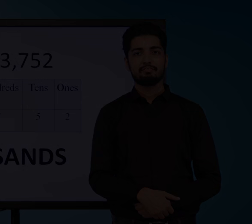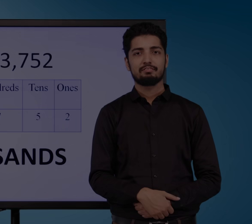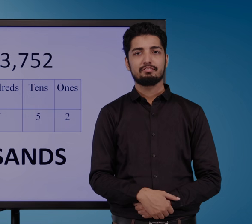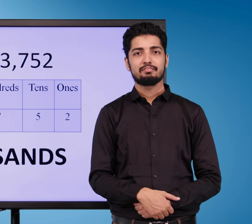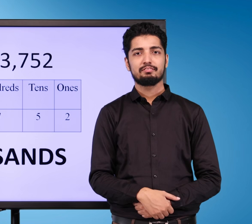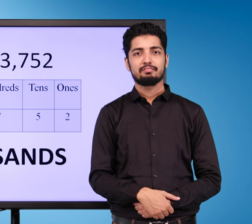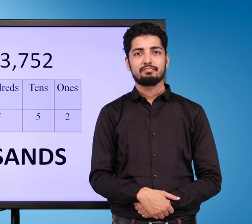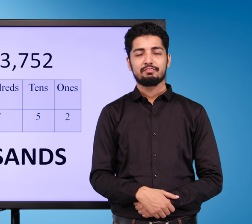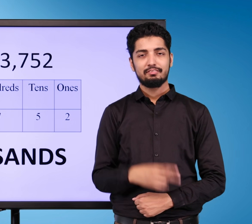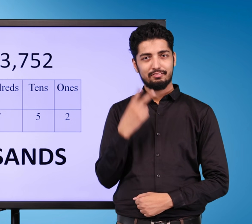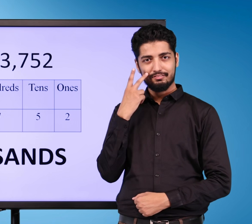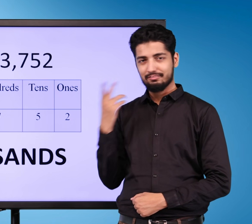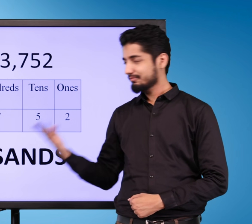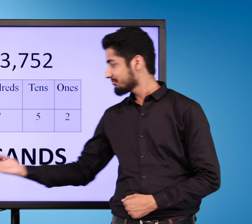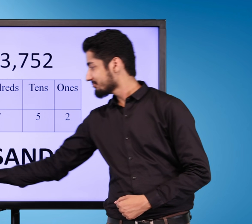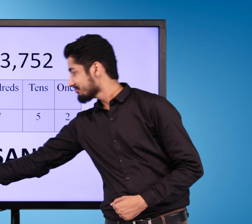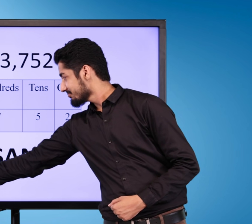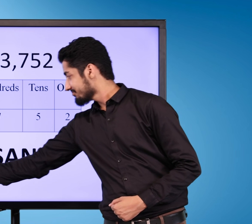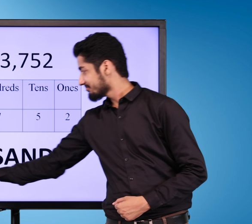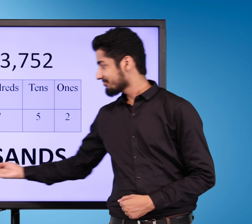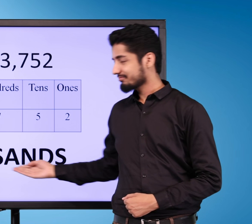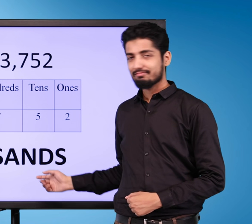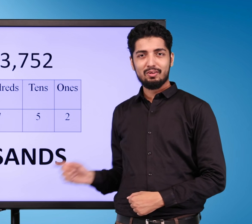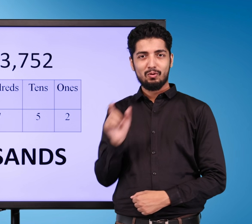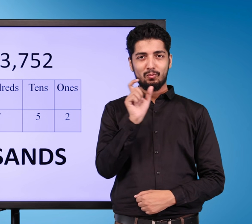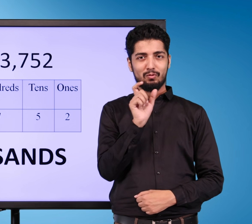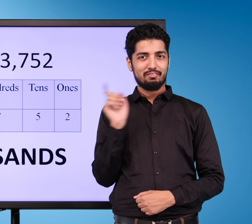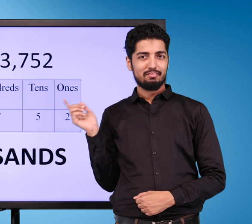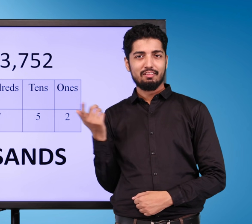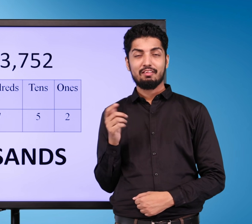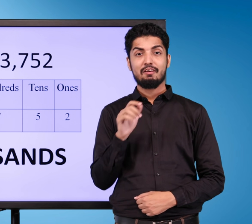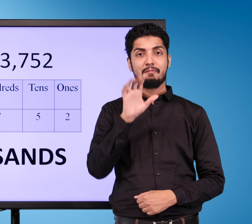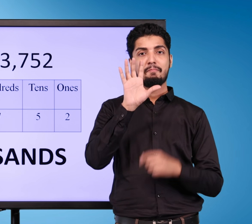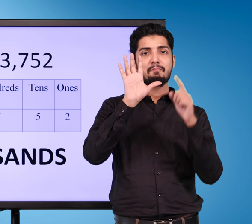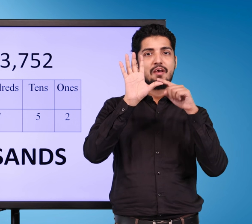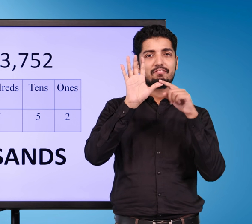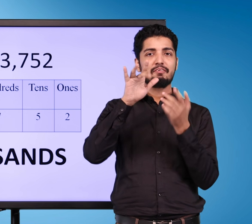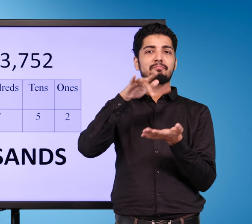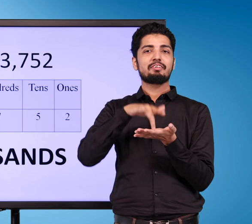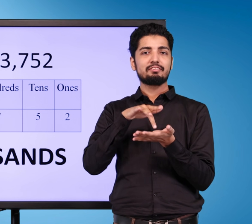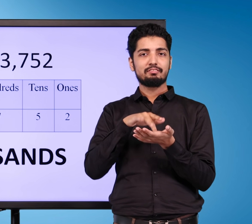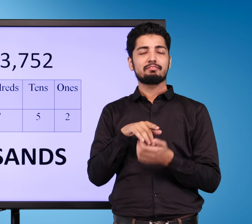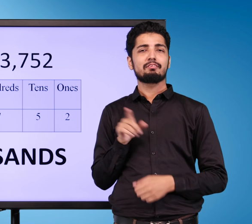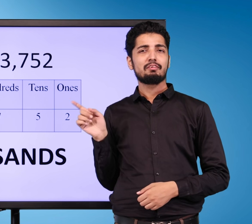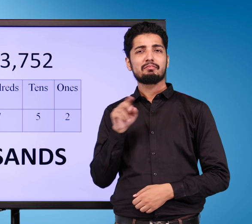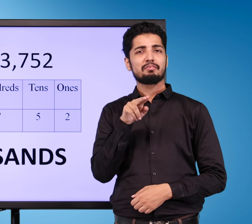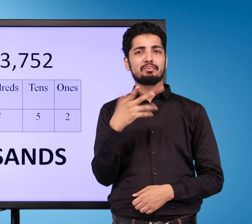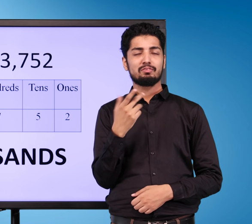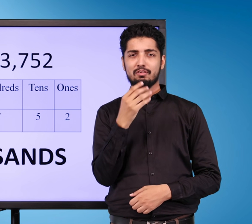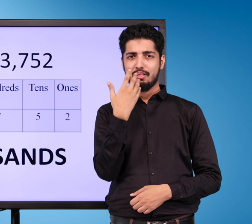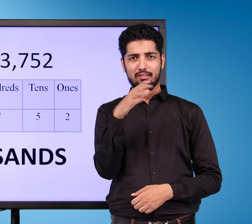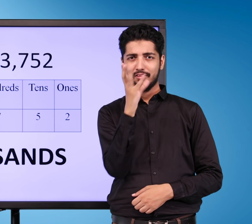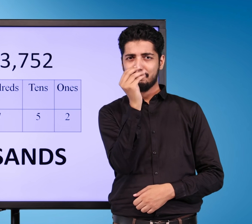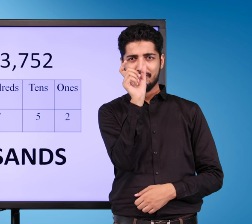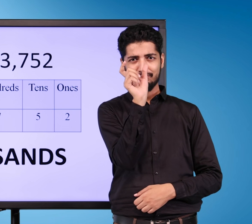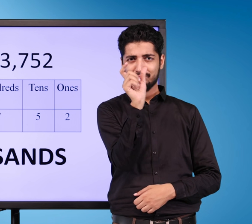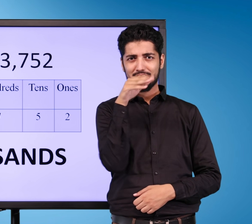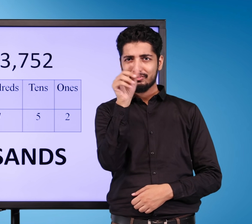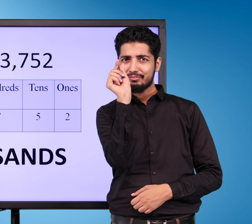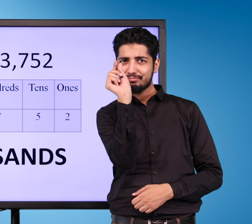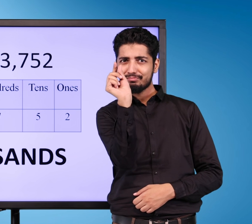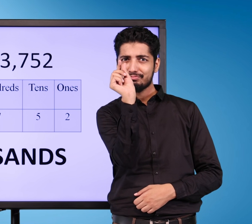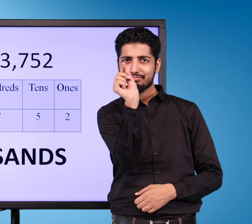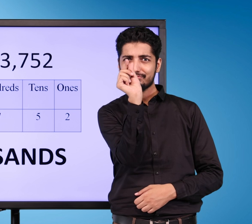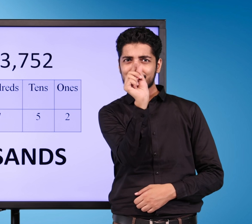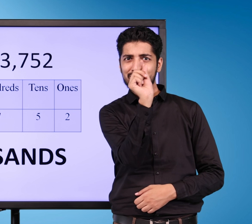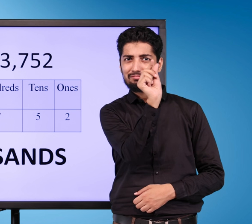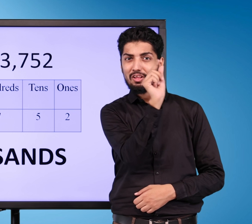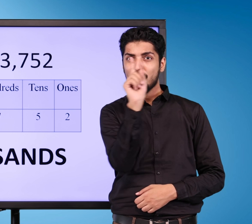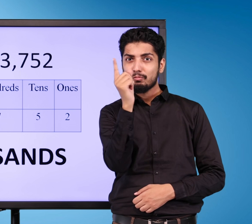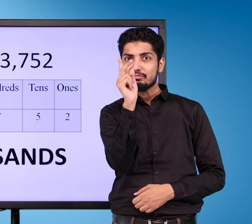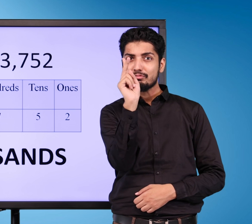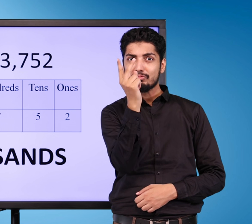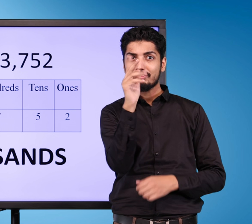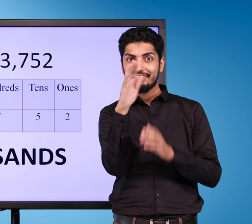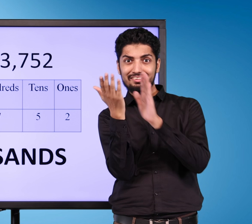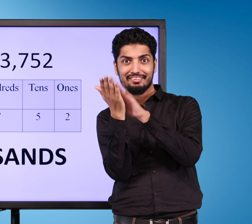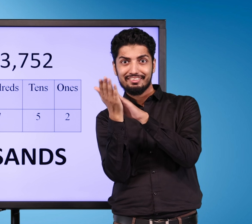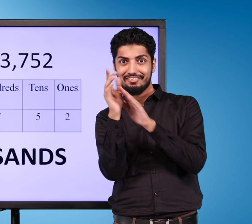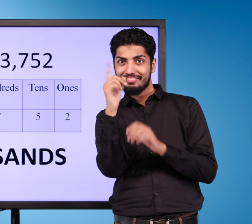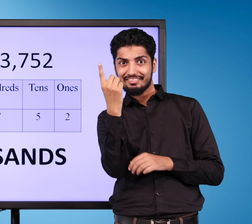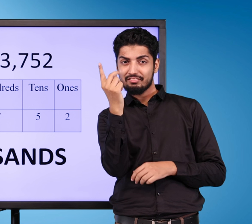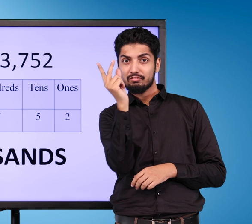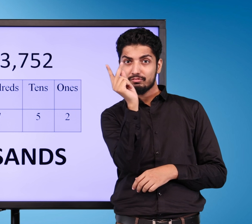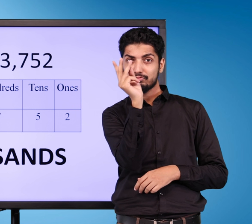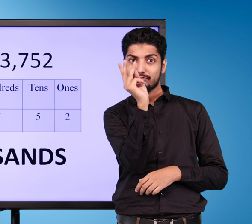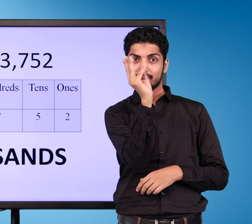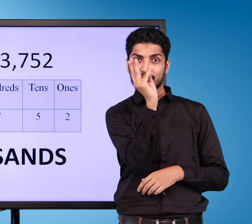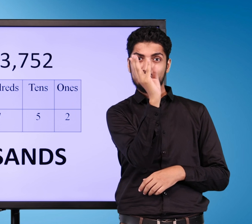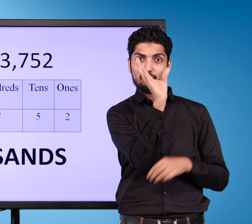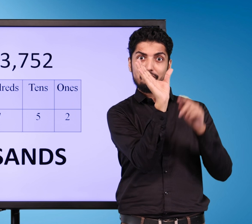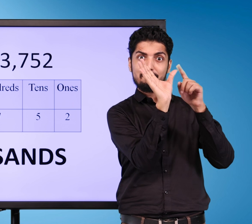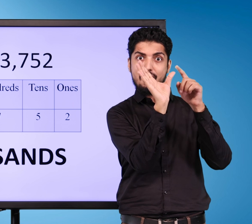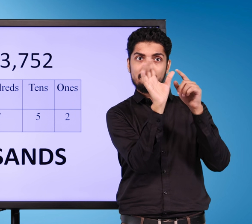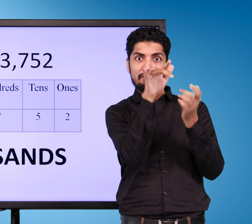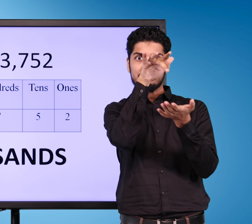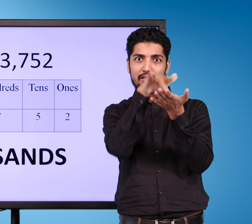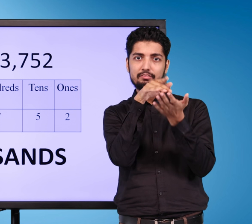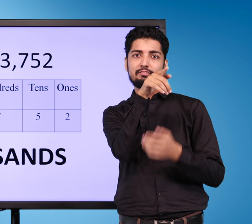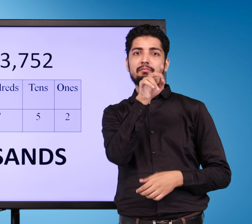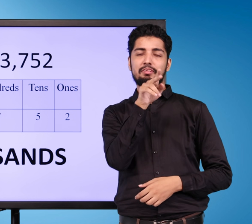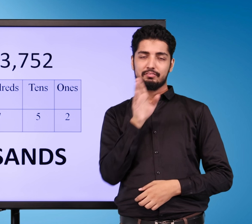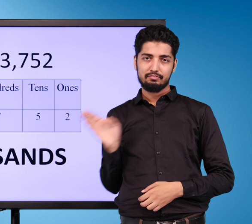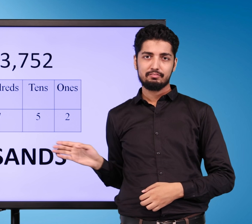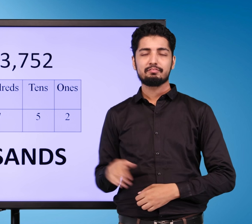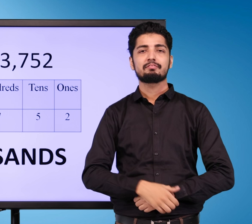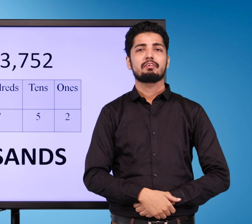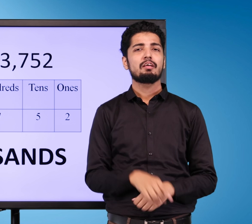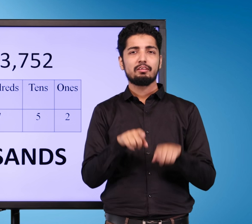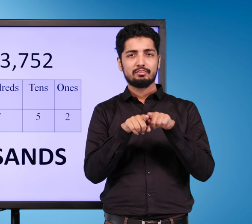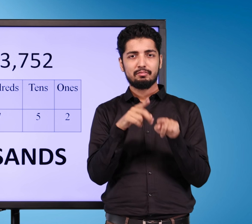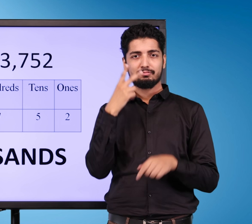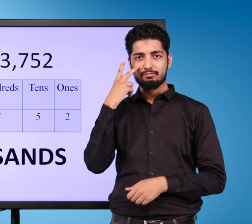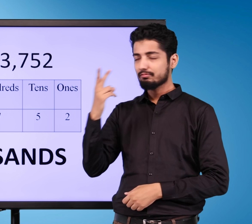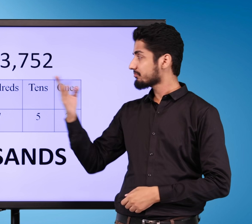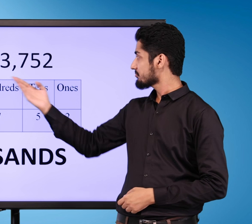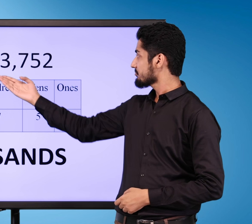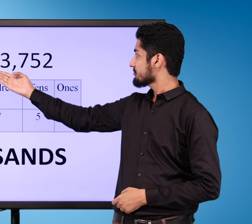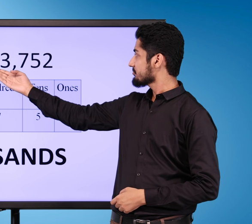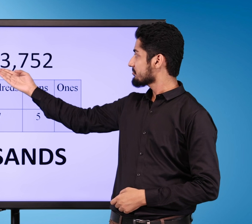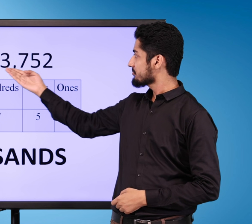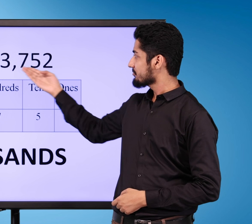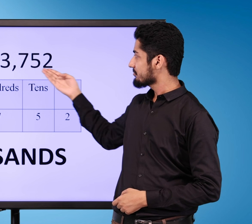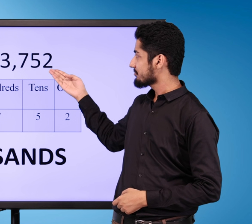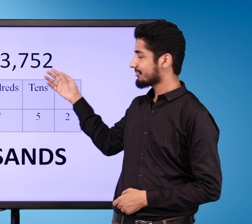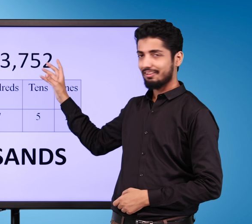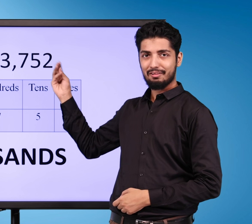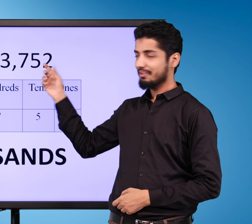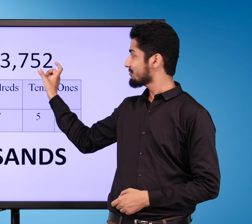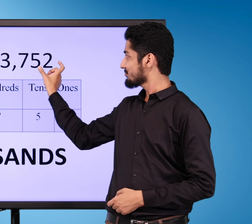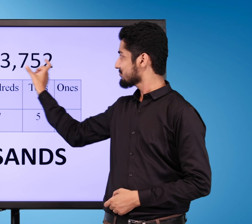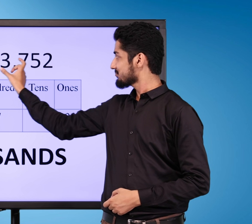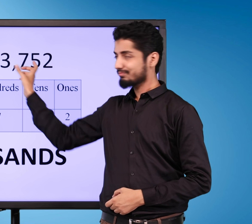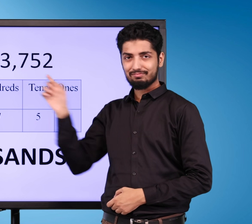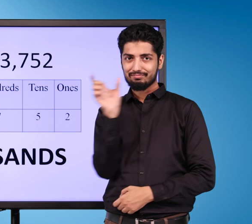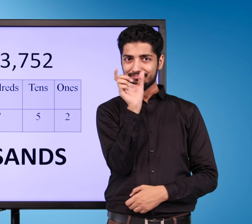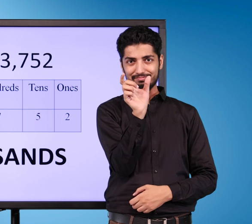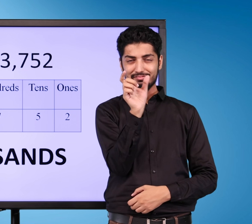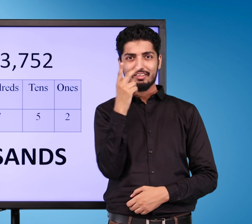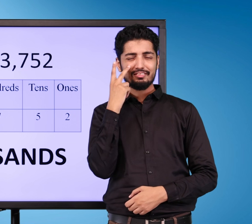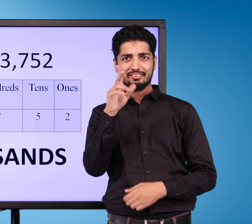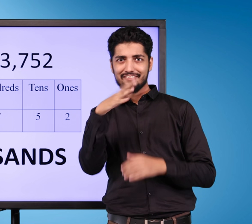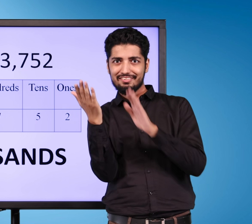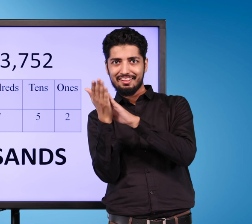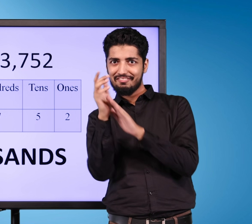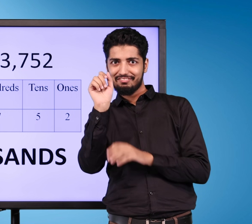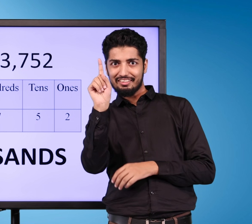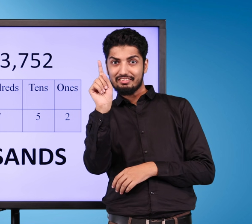Ten thousands (place) This sign means ten thousands It is the place value of the digit in the fifth position from the right in a number For example, in the number 63752